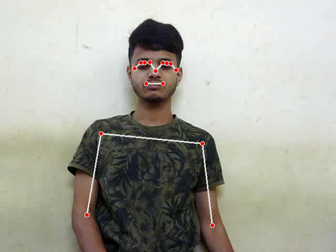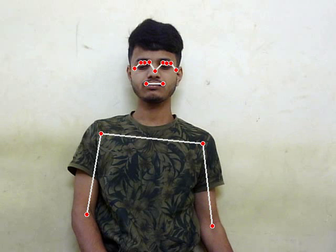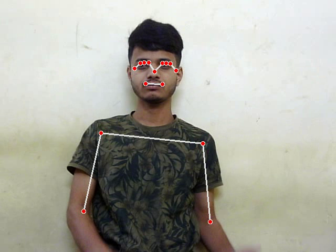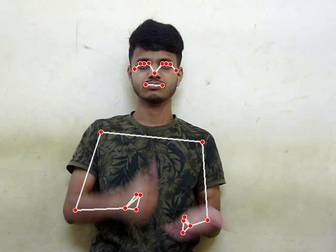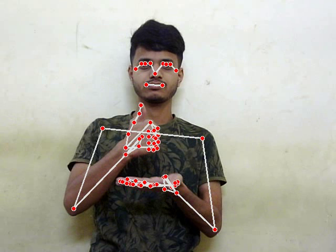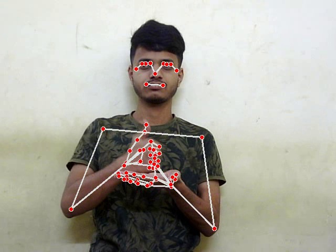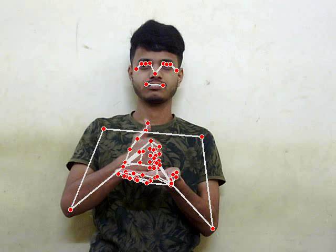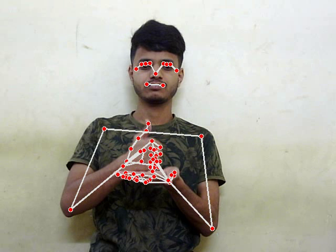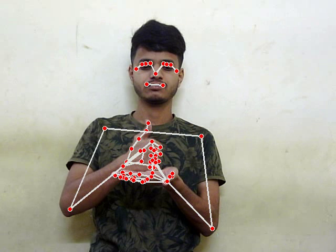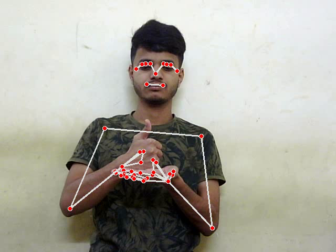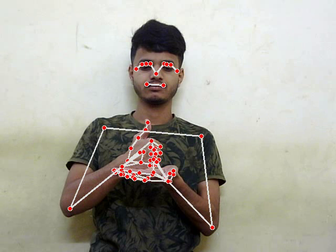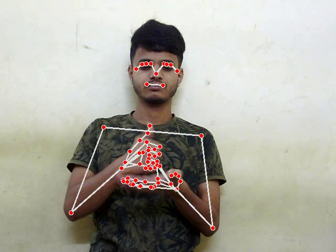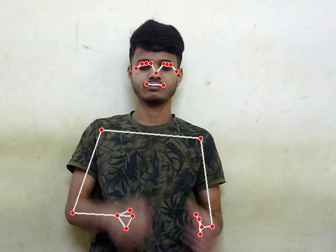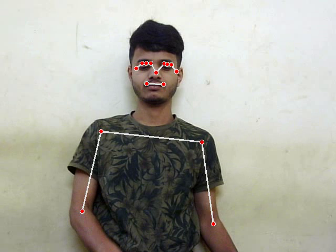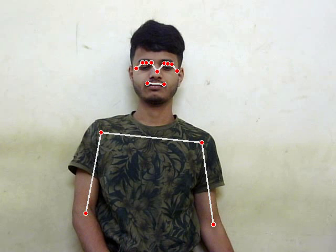help